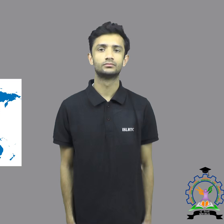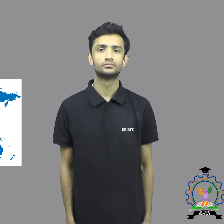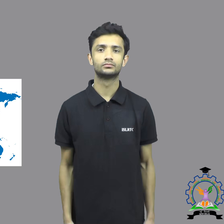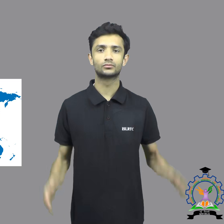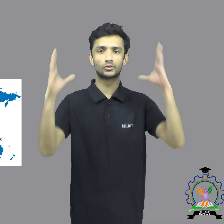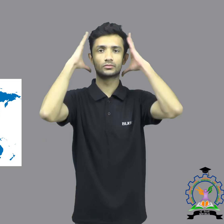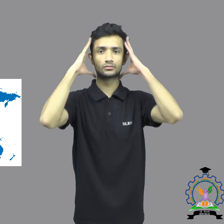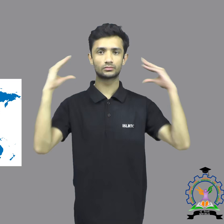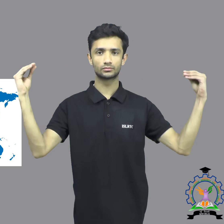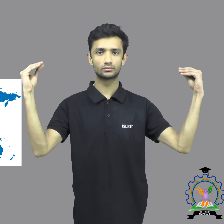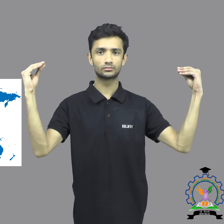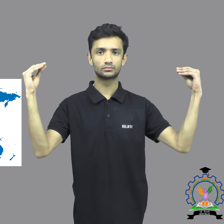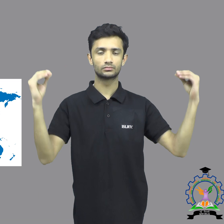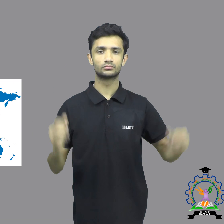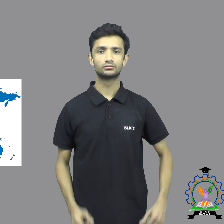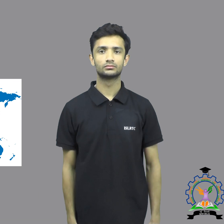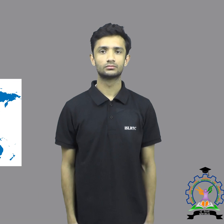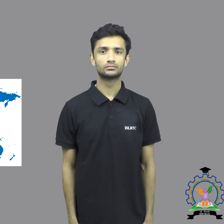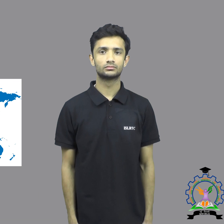Netherlands